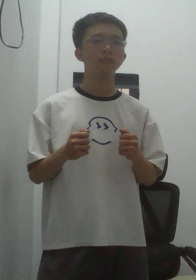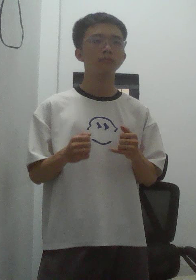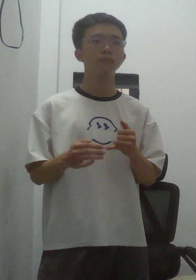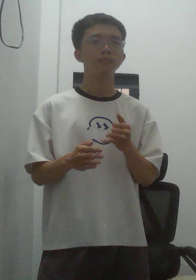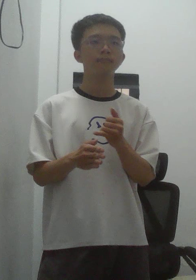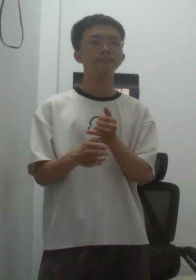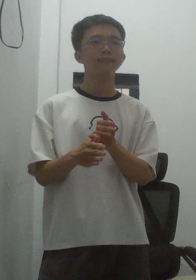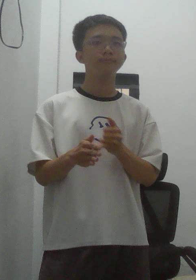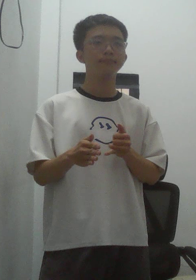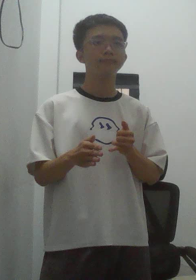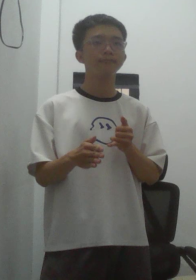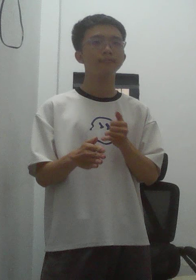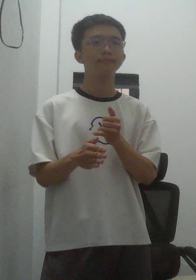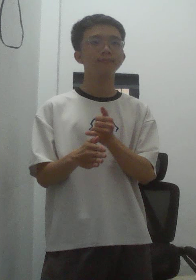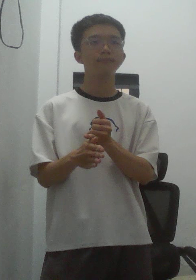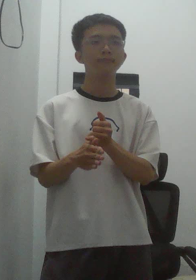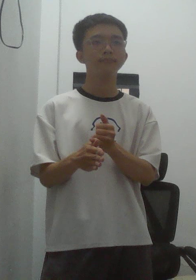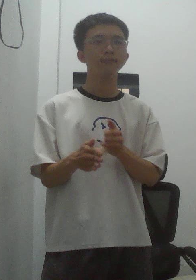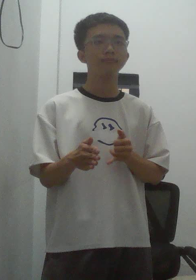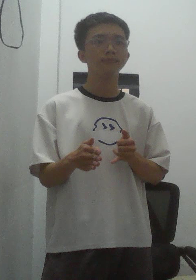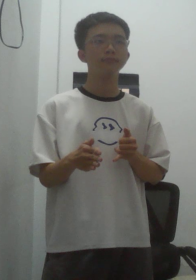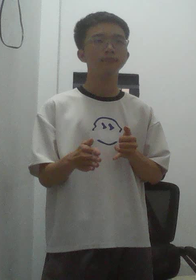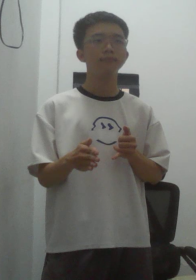cuoi thang